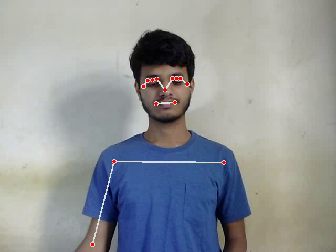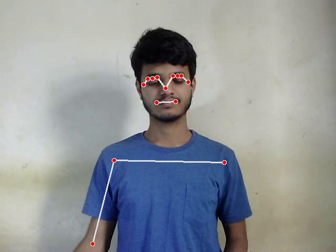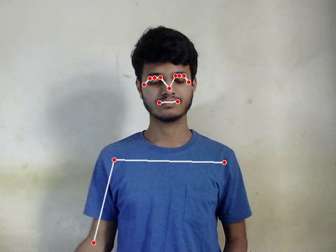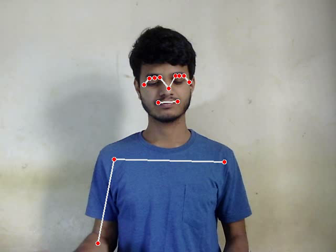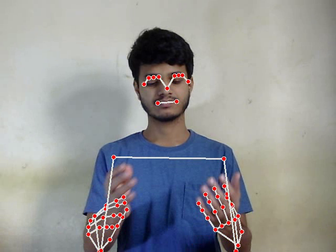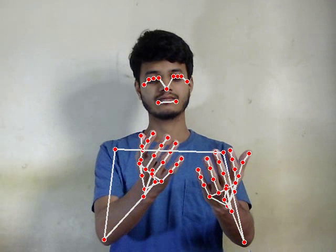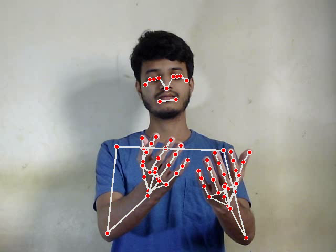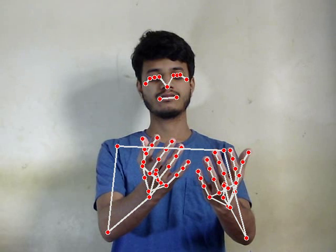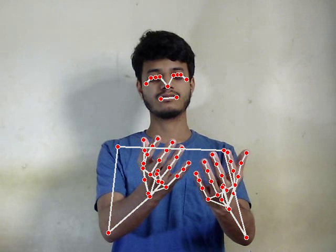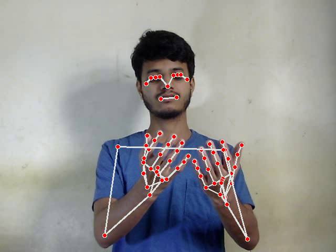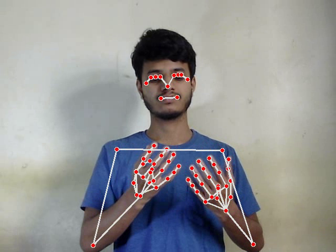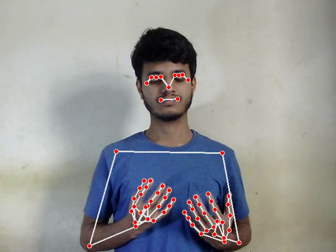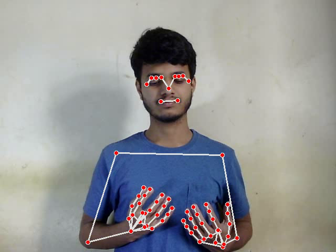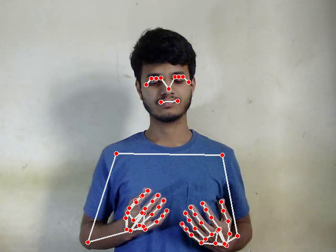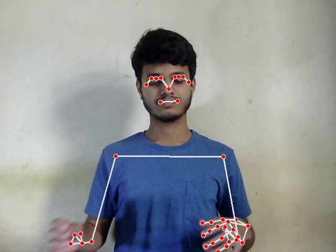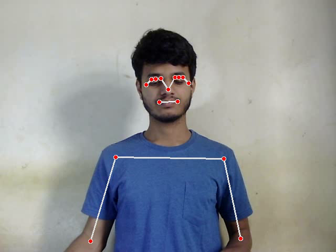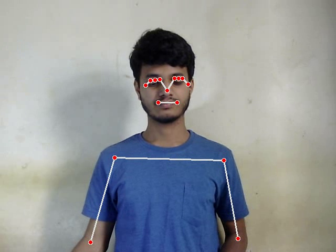want